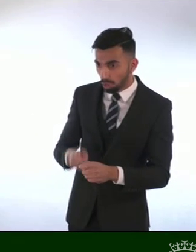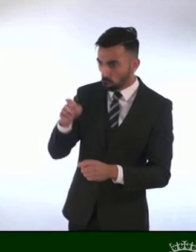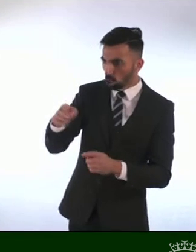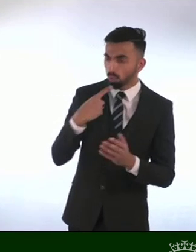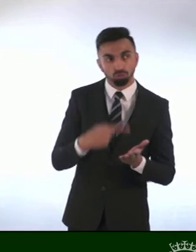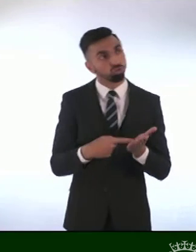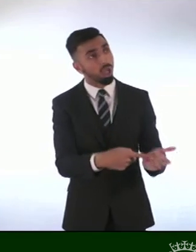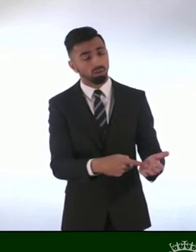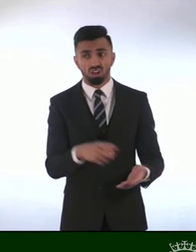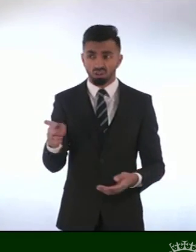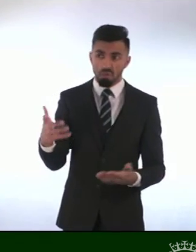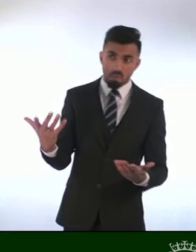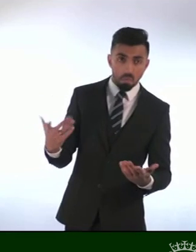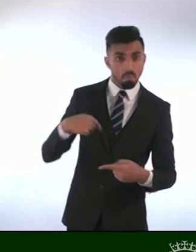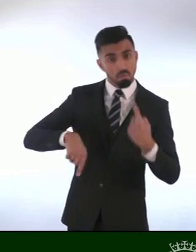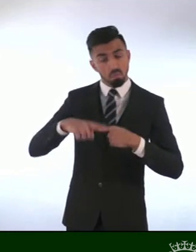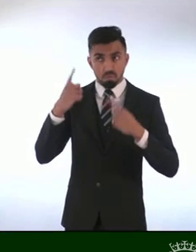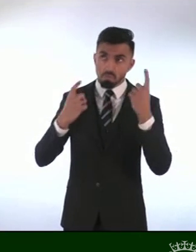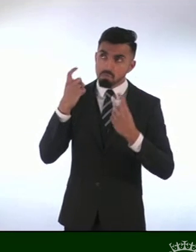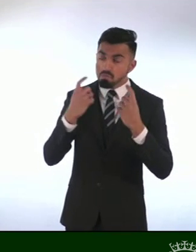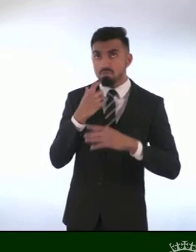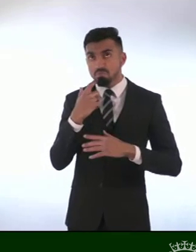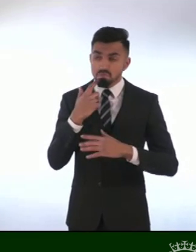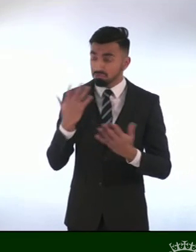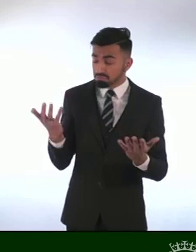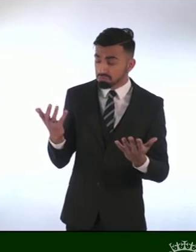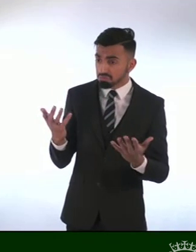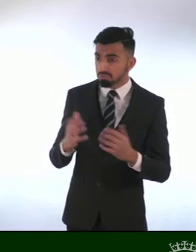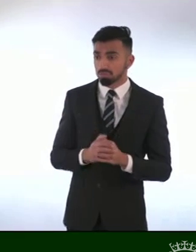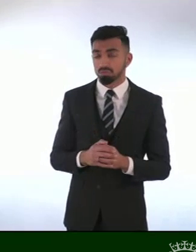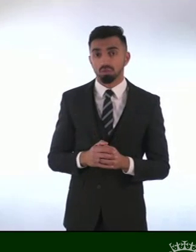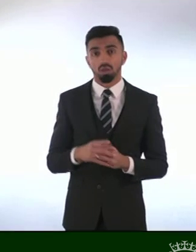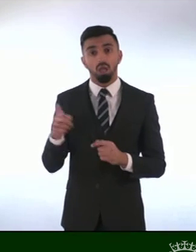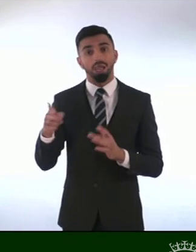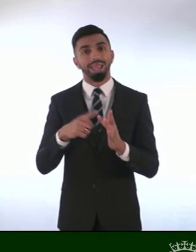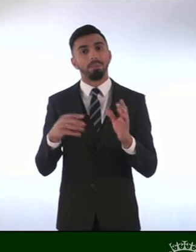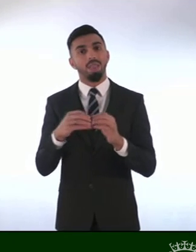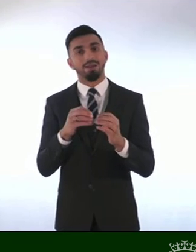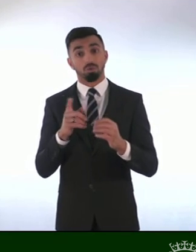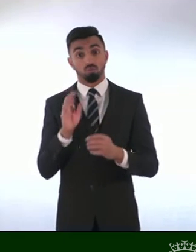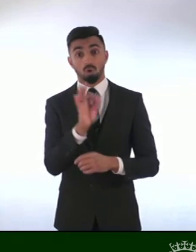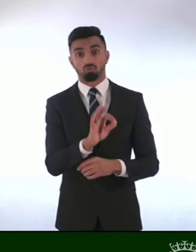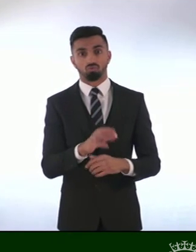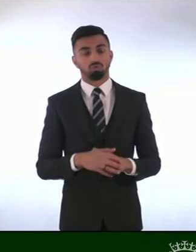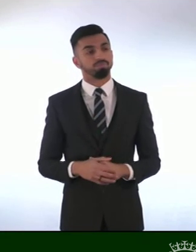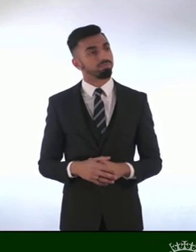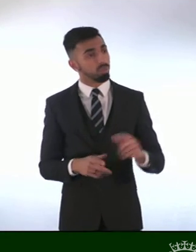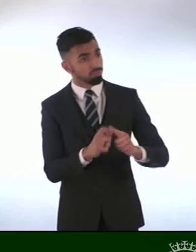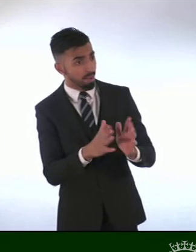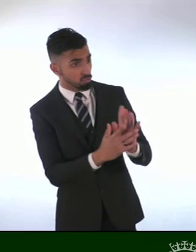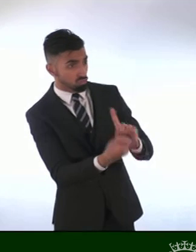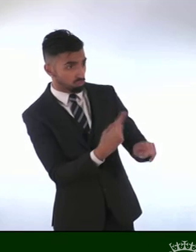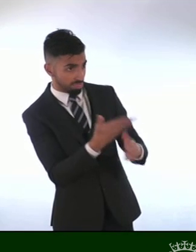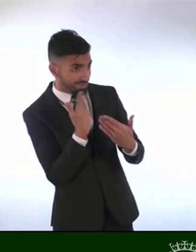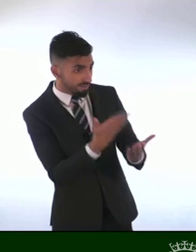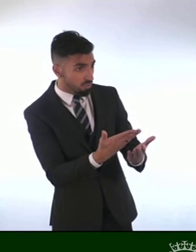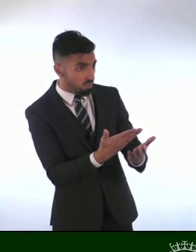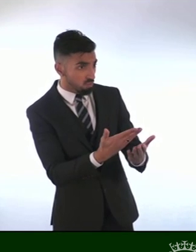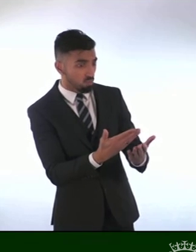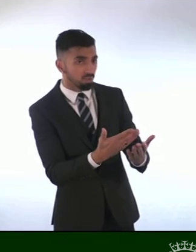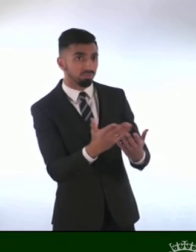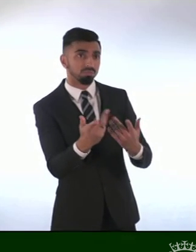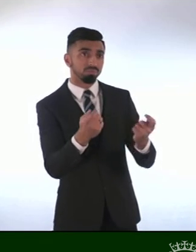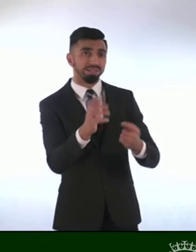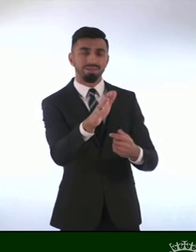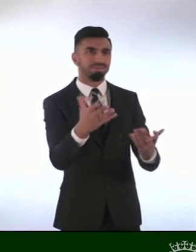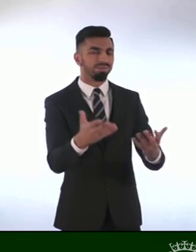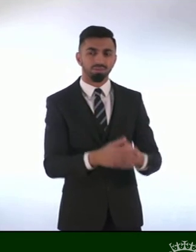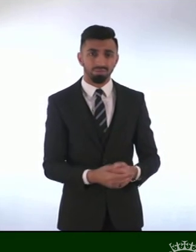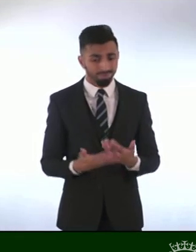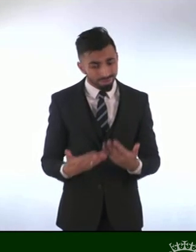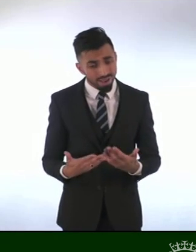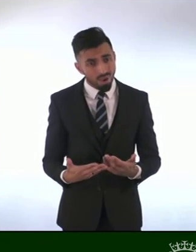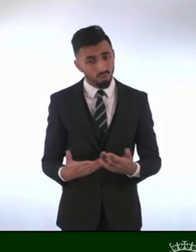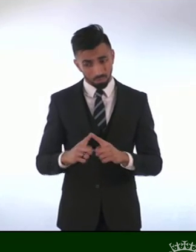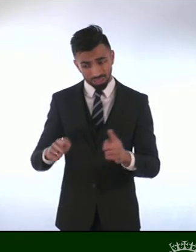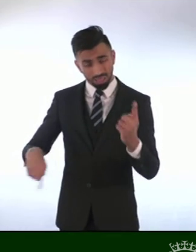I thank the Prime Minister for his answer. There is a willingness from all of us to work together as we go through this crisis, but thousands of people are already losing their jobs.